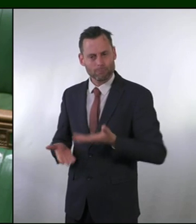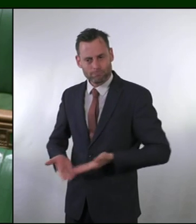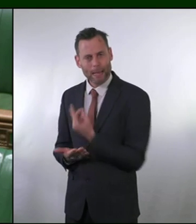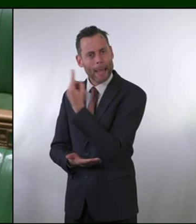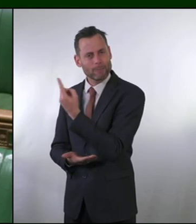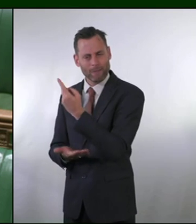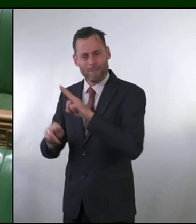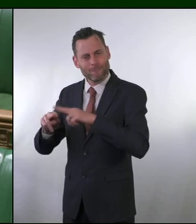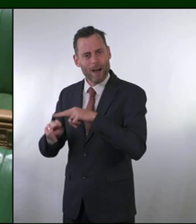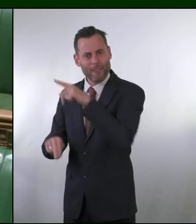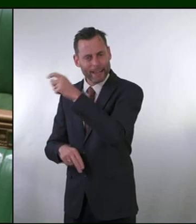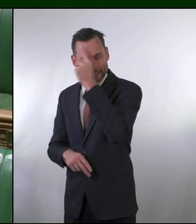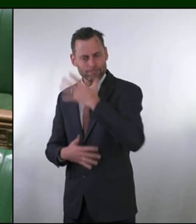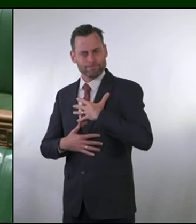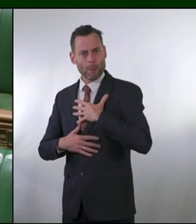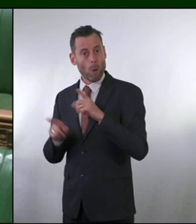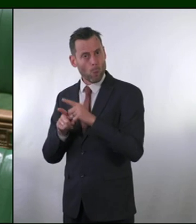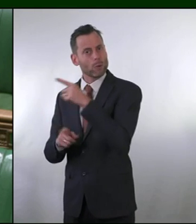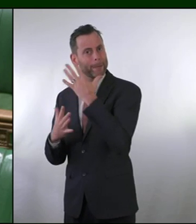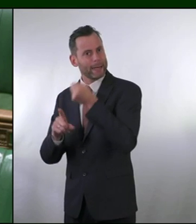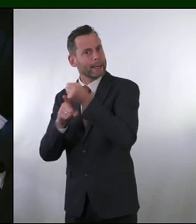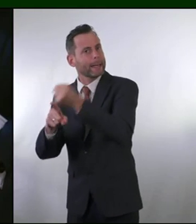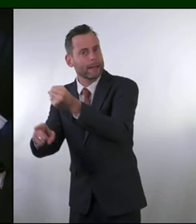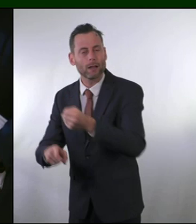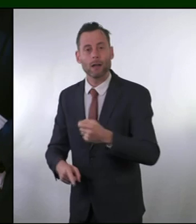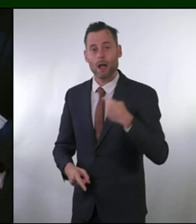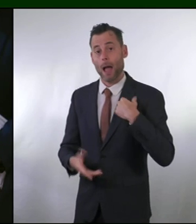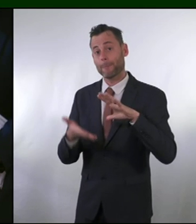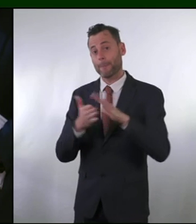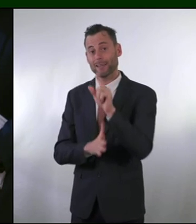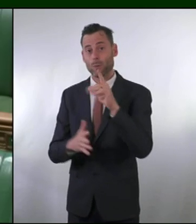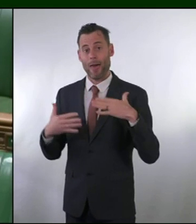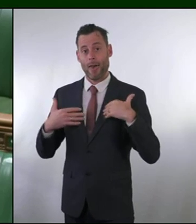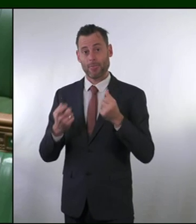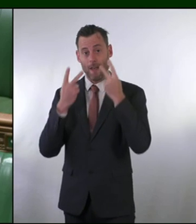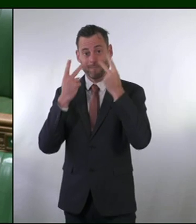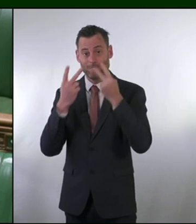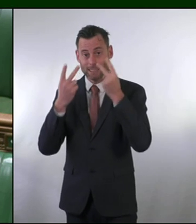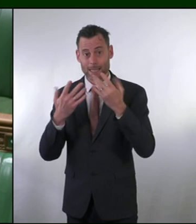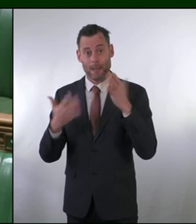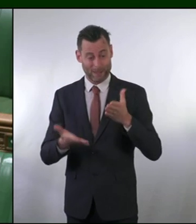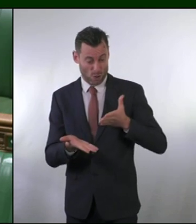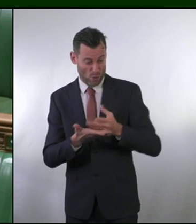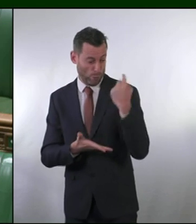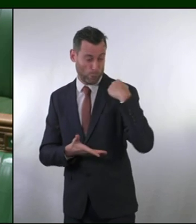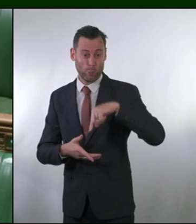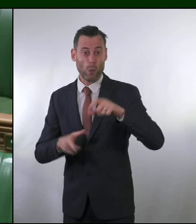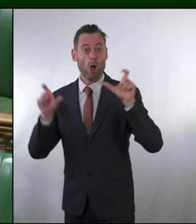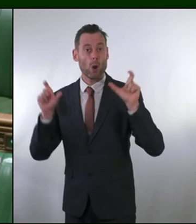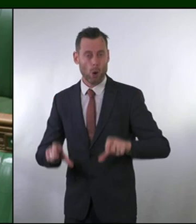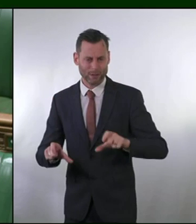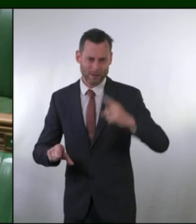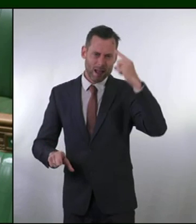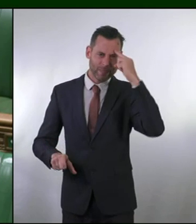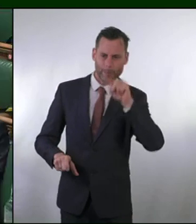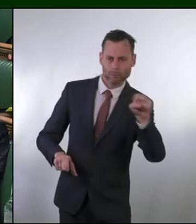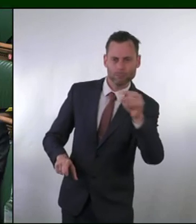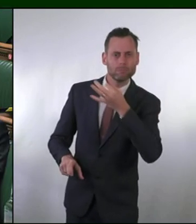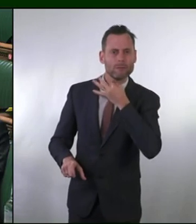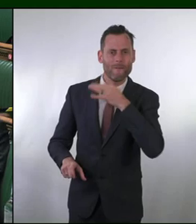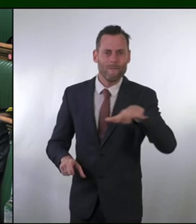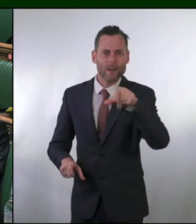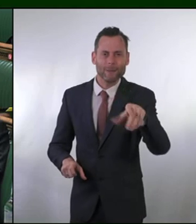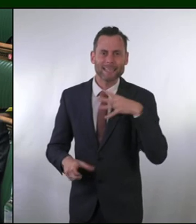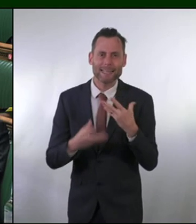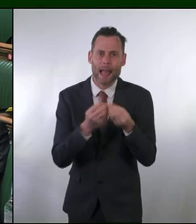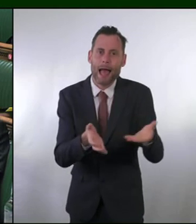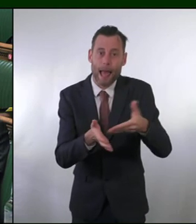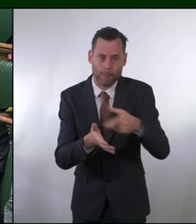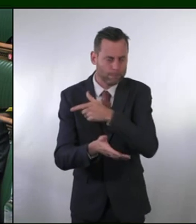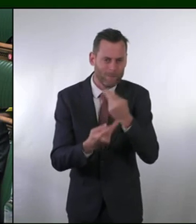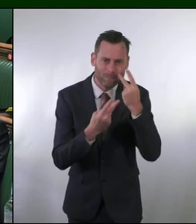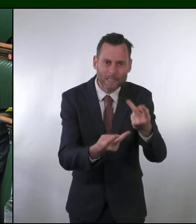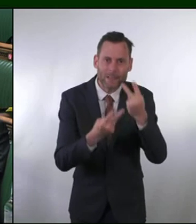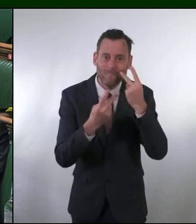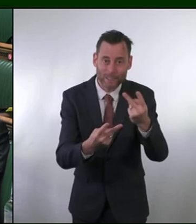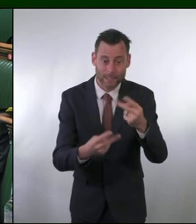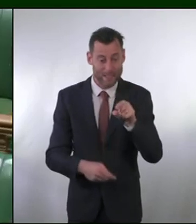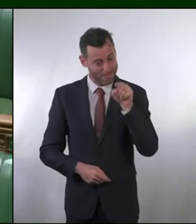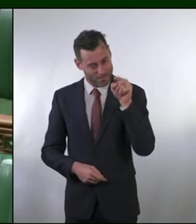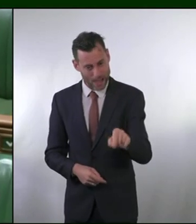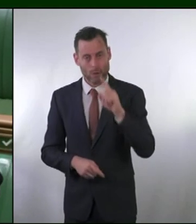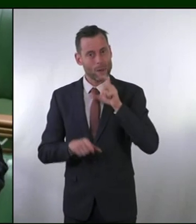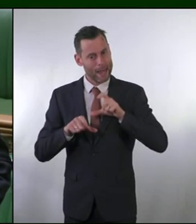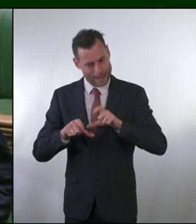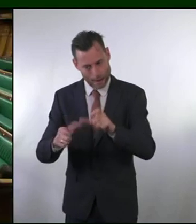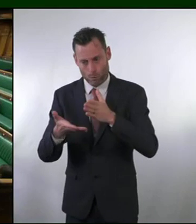I am very pleased that health visiting teams have continued throughout this crisis to prioritise vulnerable families, and that is what they are going to do throughout the winter and throughout the pandemic.